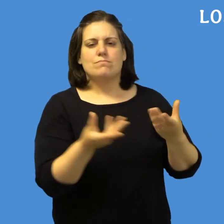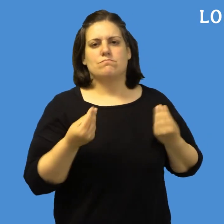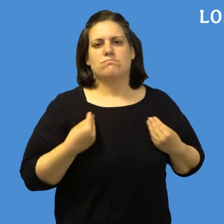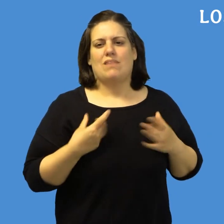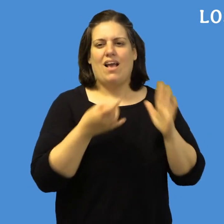vivir